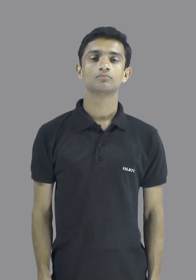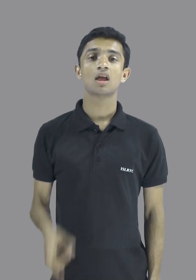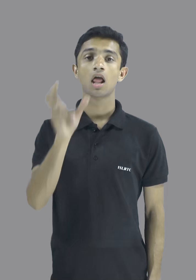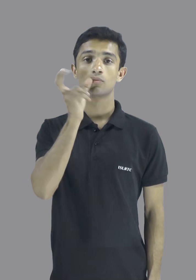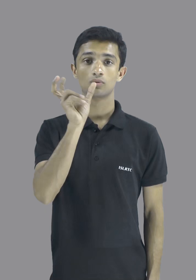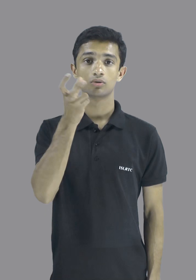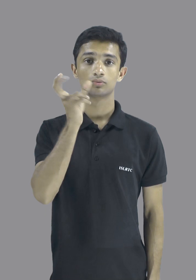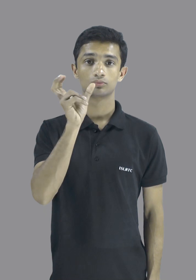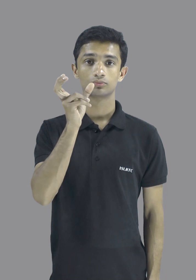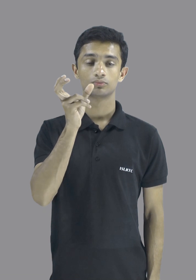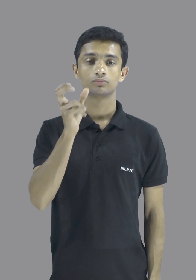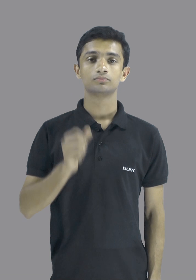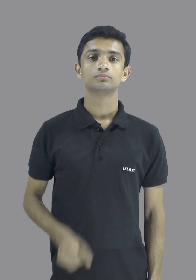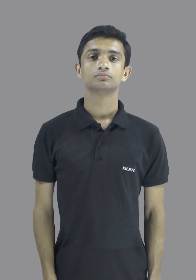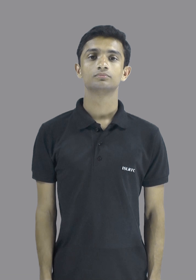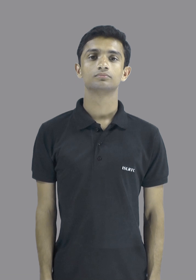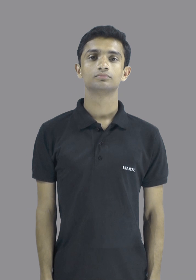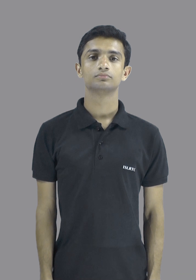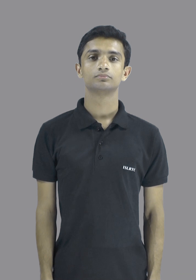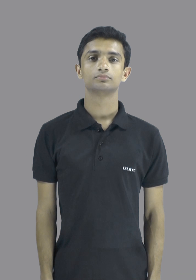Potato